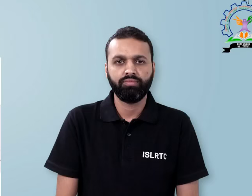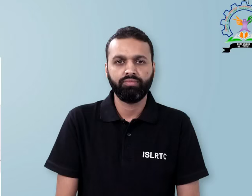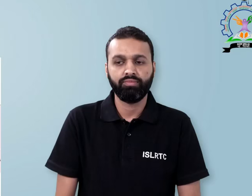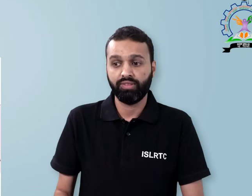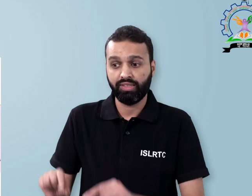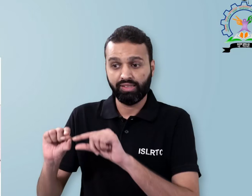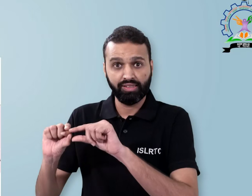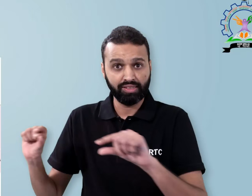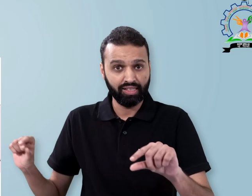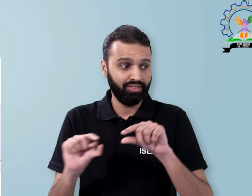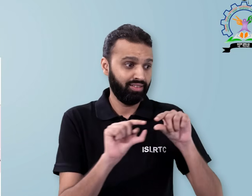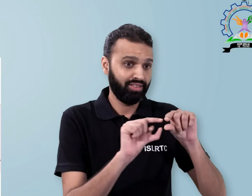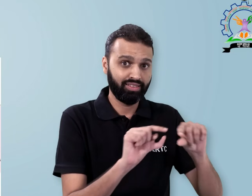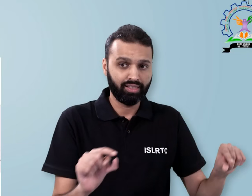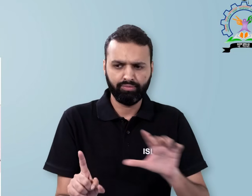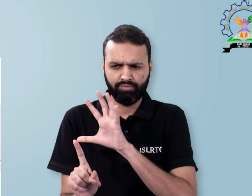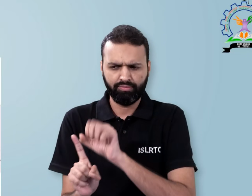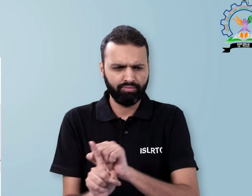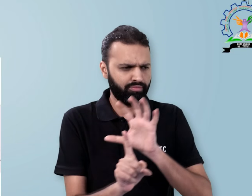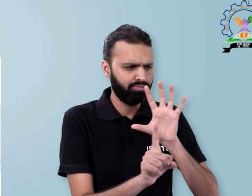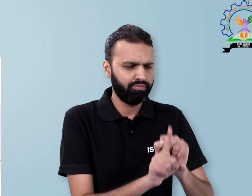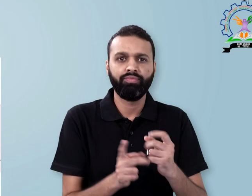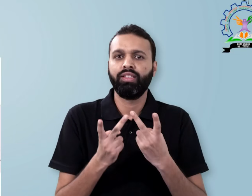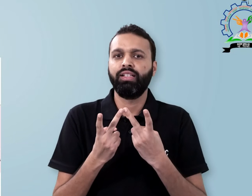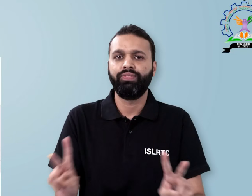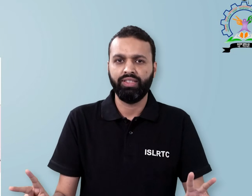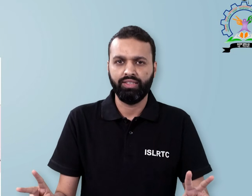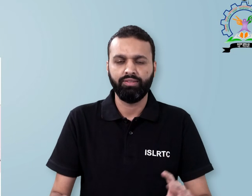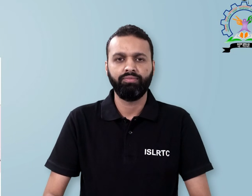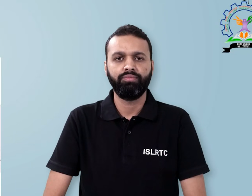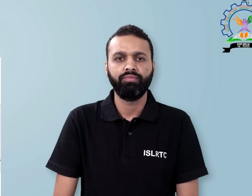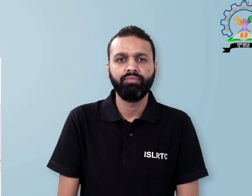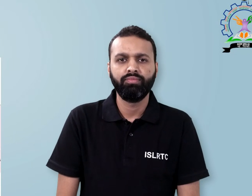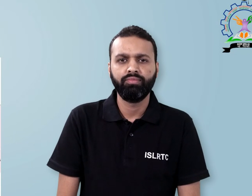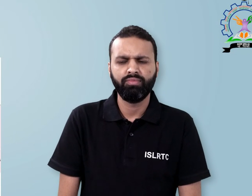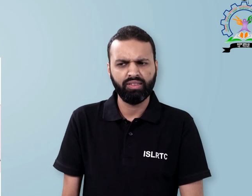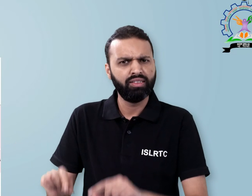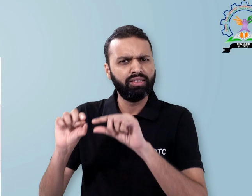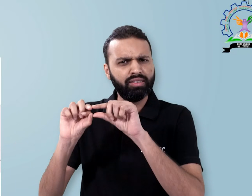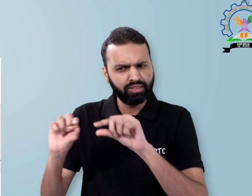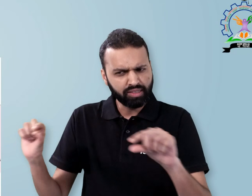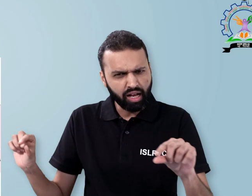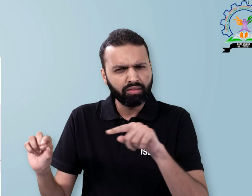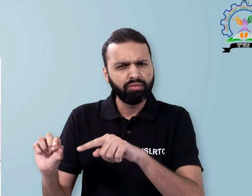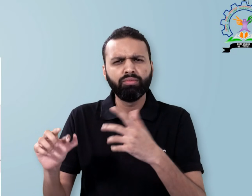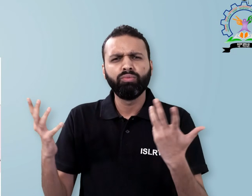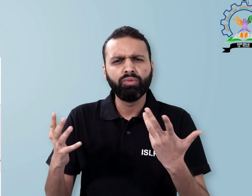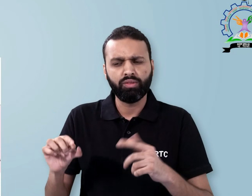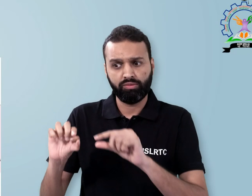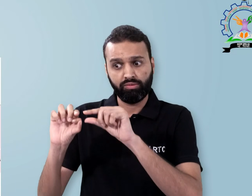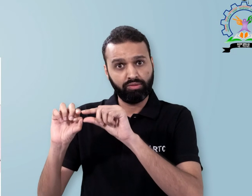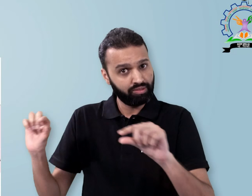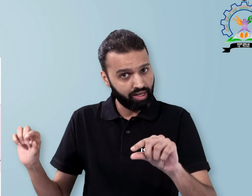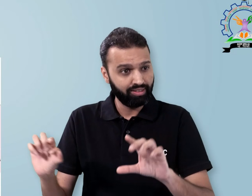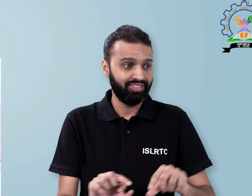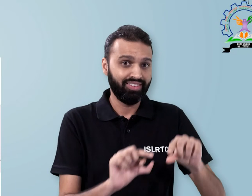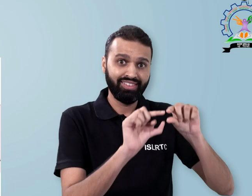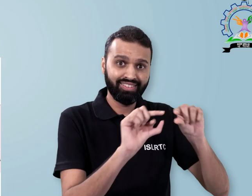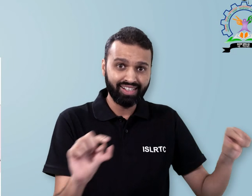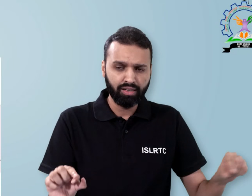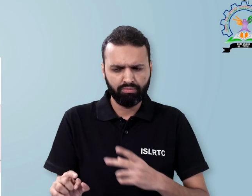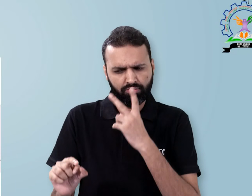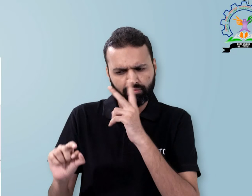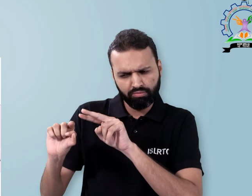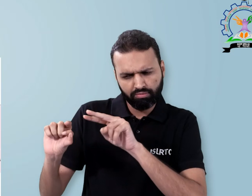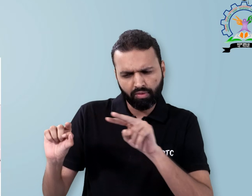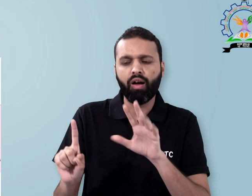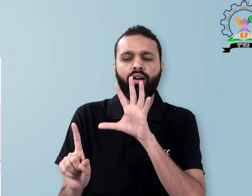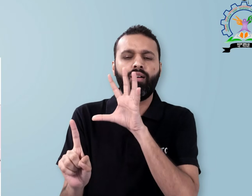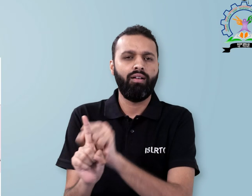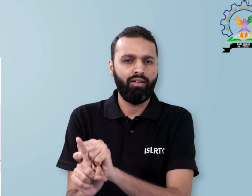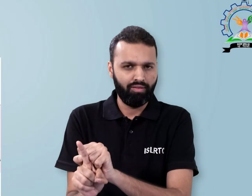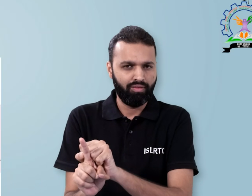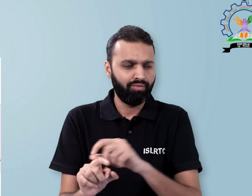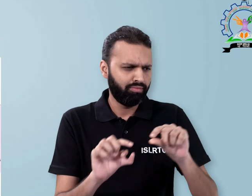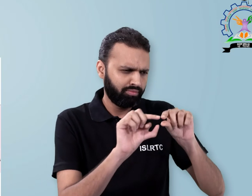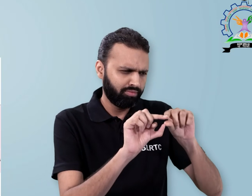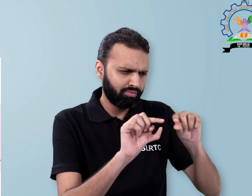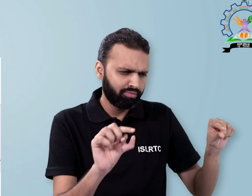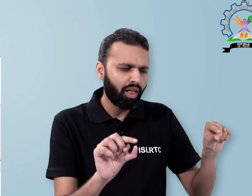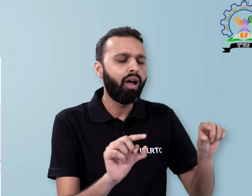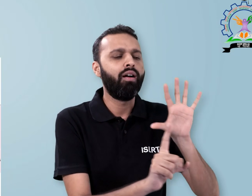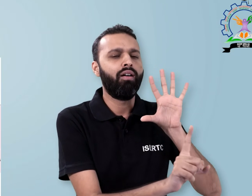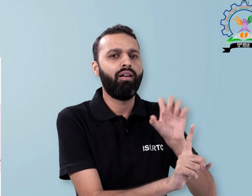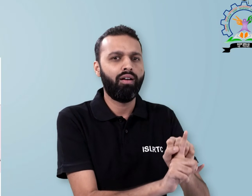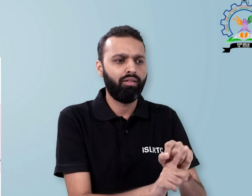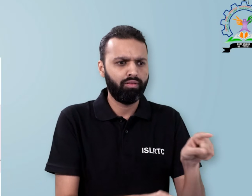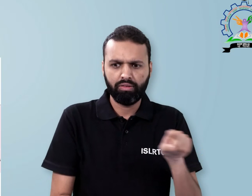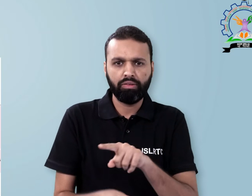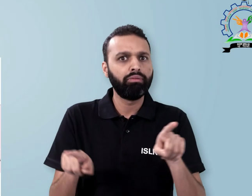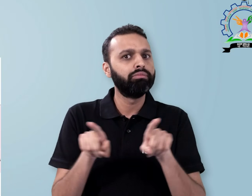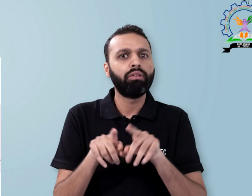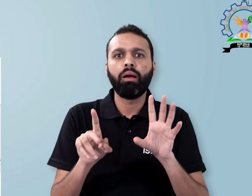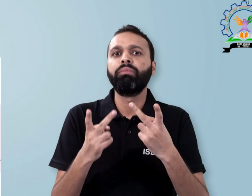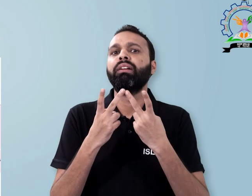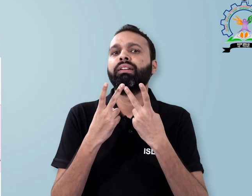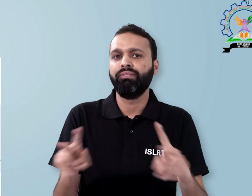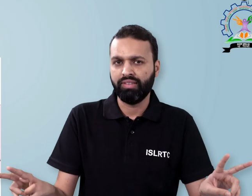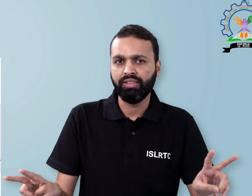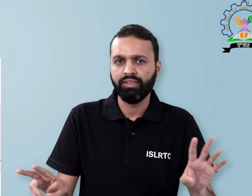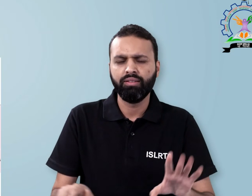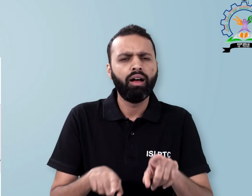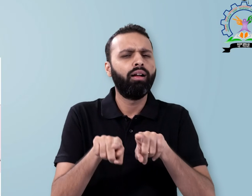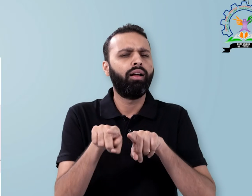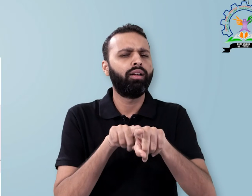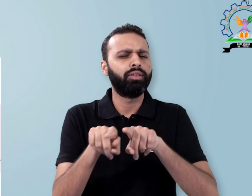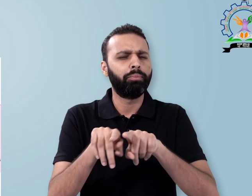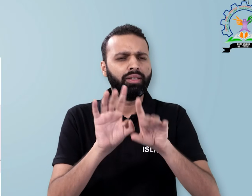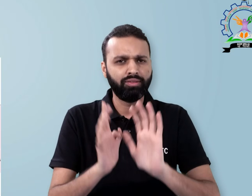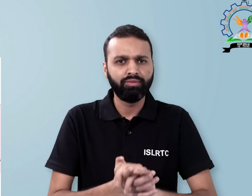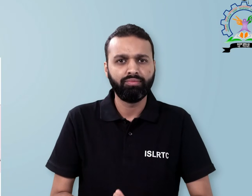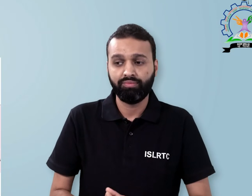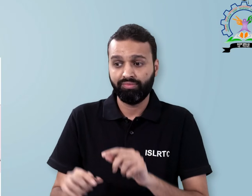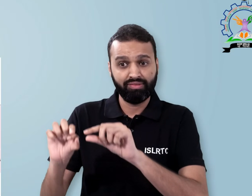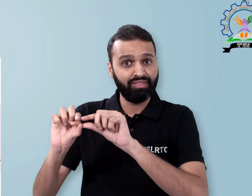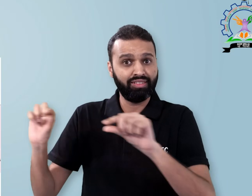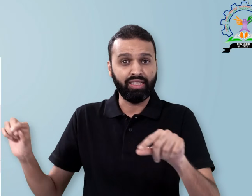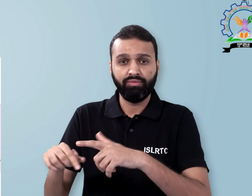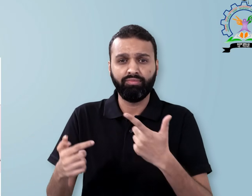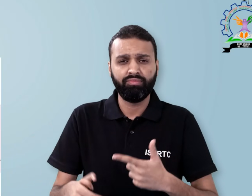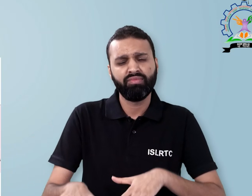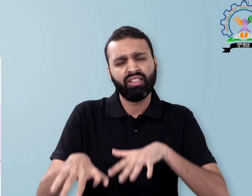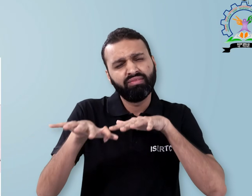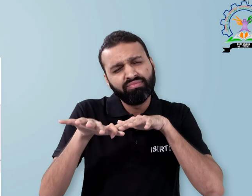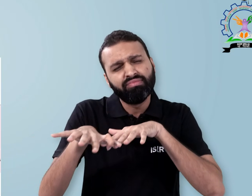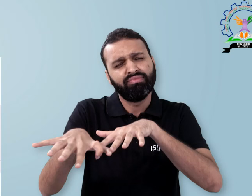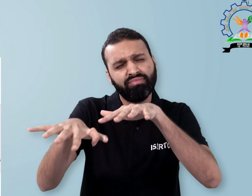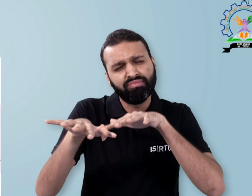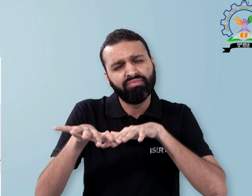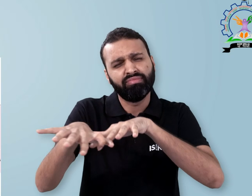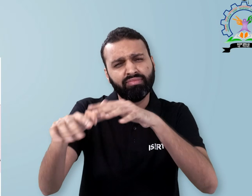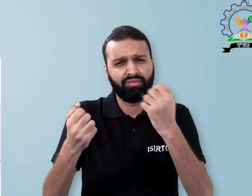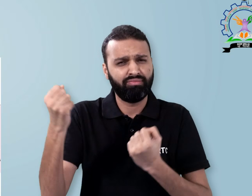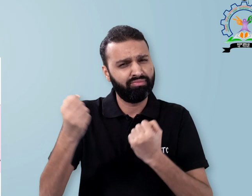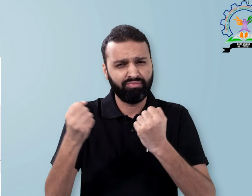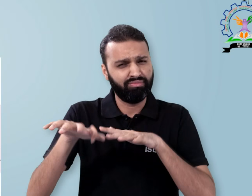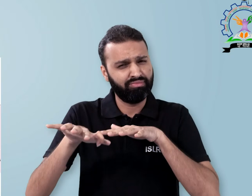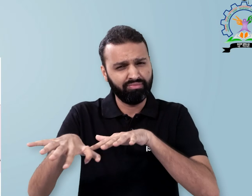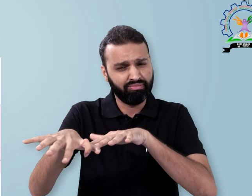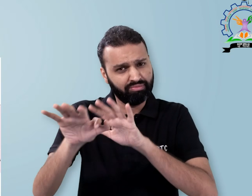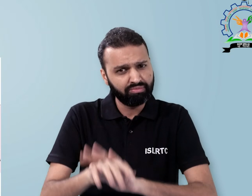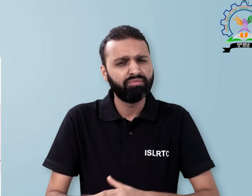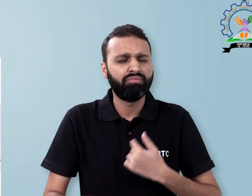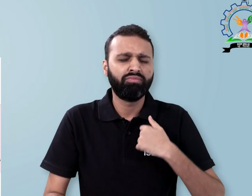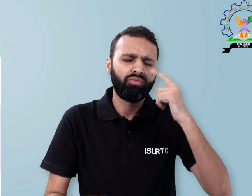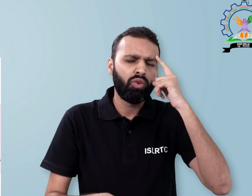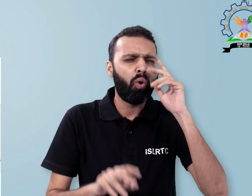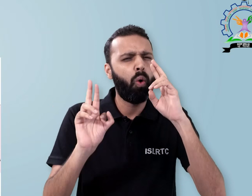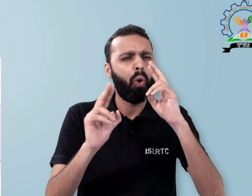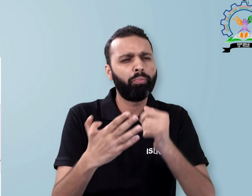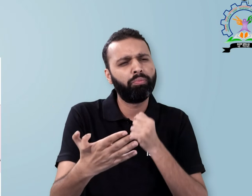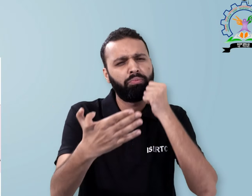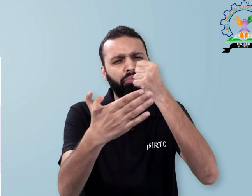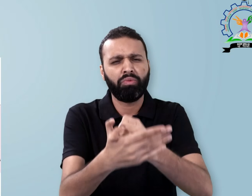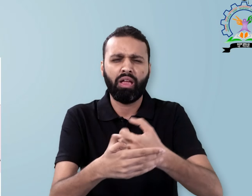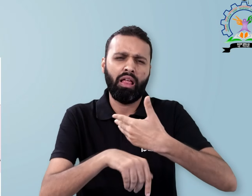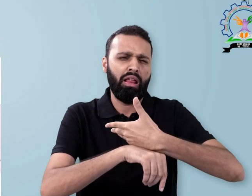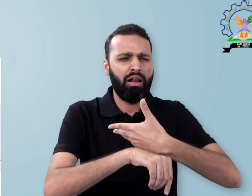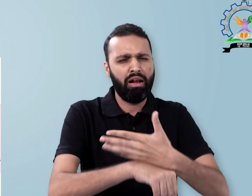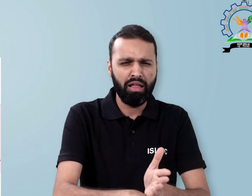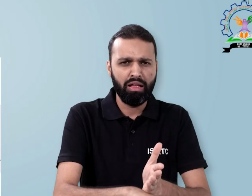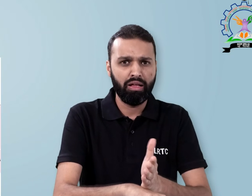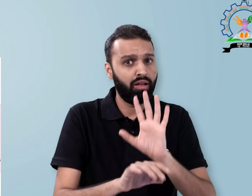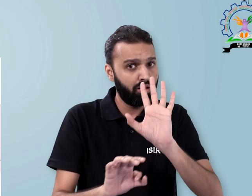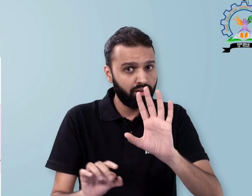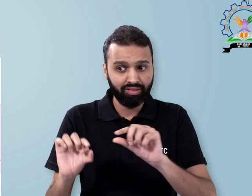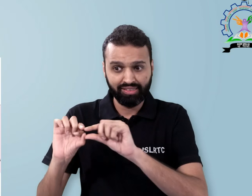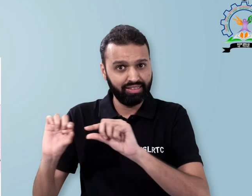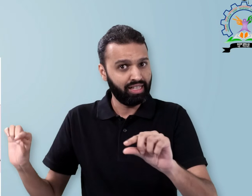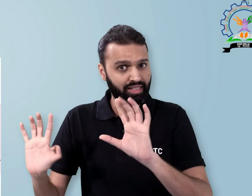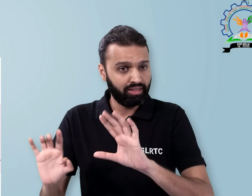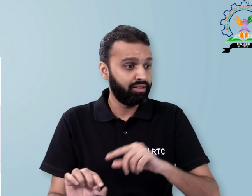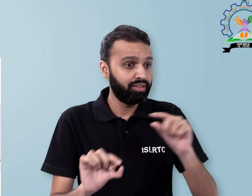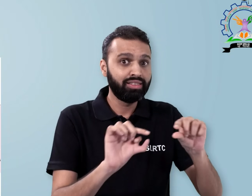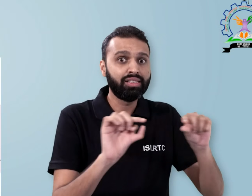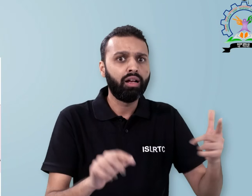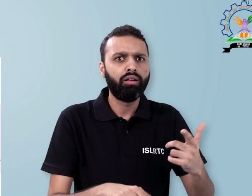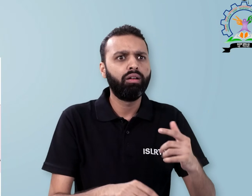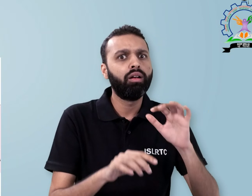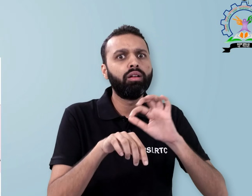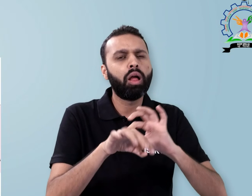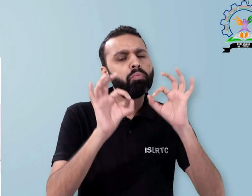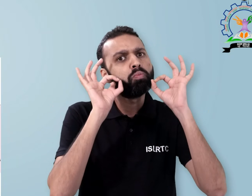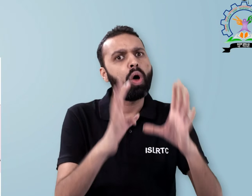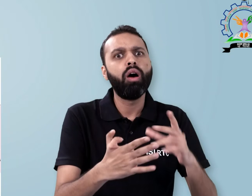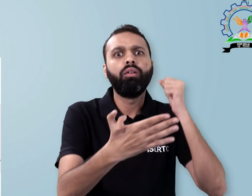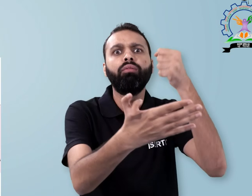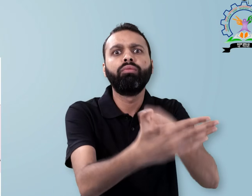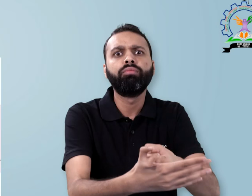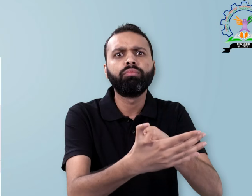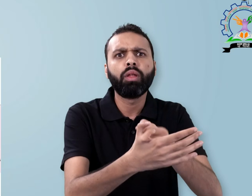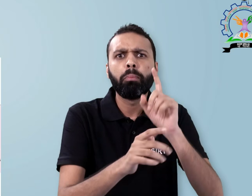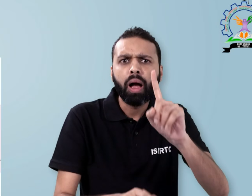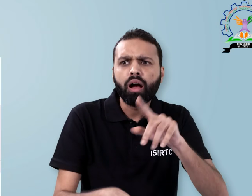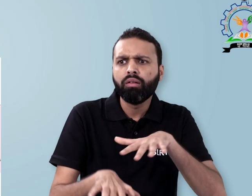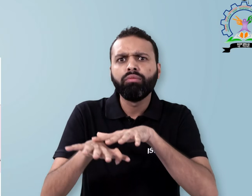Contrast In English grammar, contrast is used to highlight differences between two or more ideas, objects, or situations. For example : Despite the heavy traffic, I arrived on time. Ideally due to heavy traffic I would be delayed, however I reached on time.